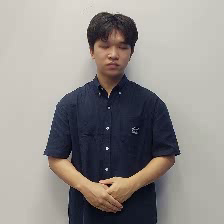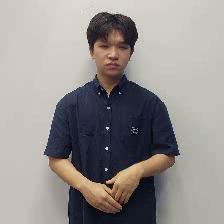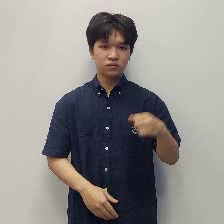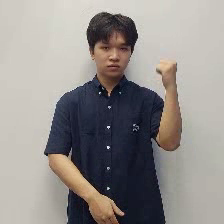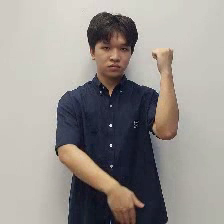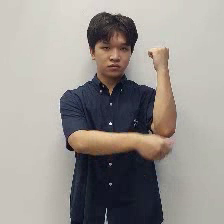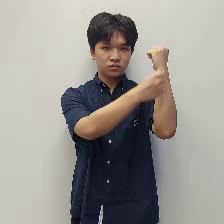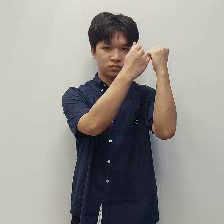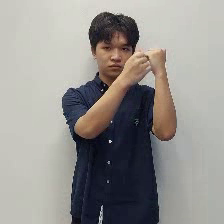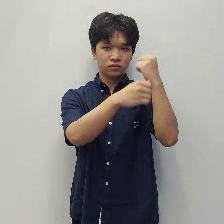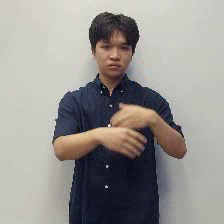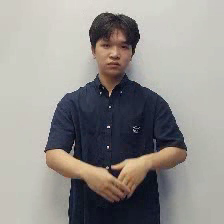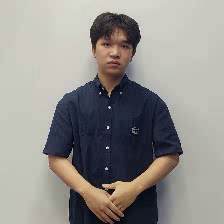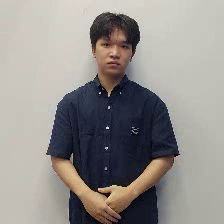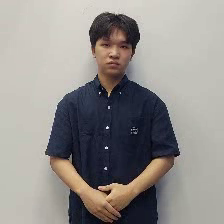Cứu